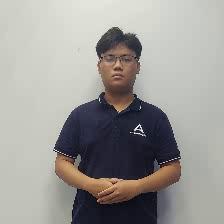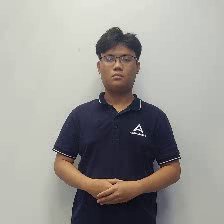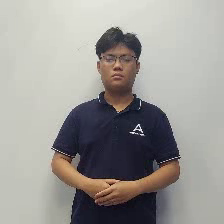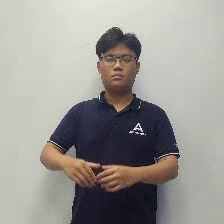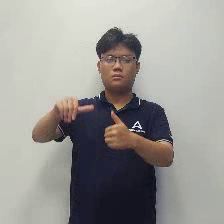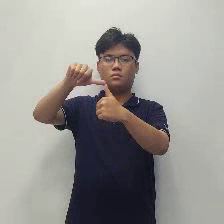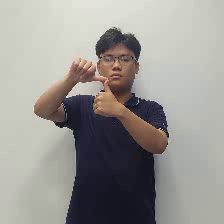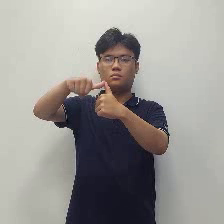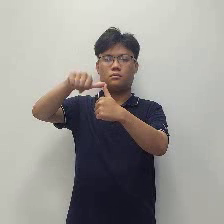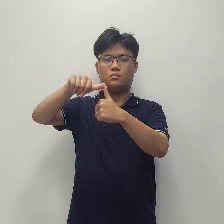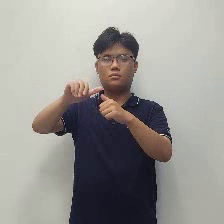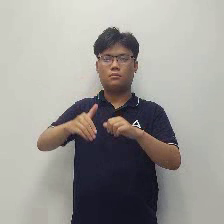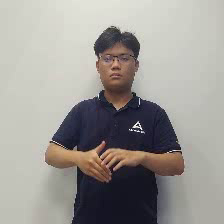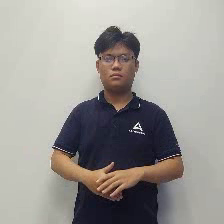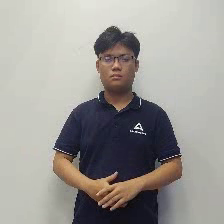Bạn thân